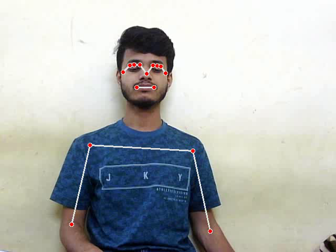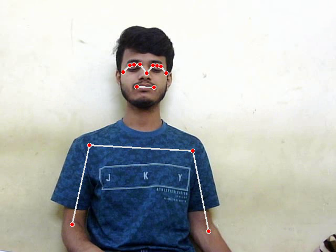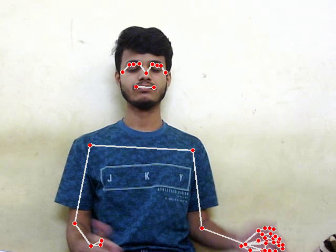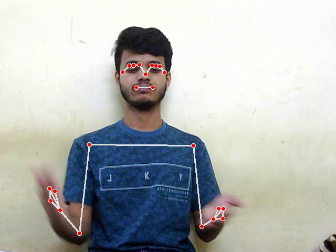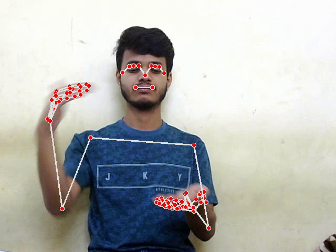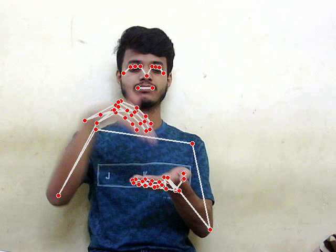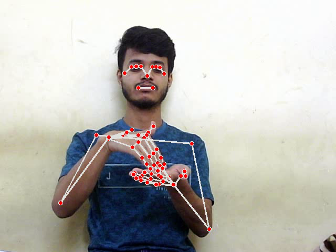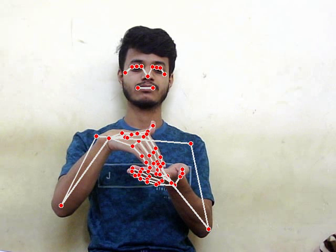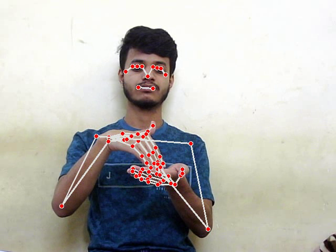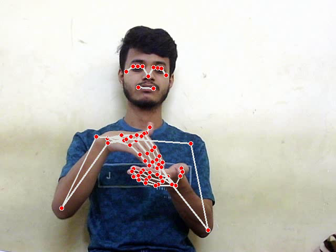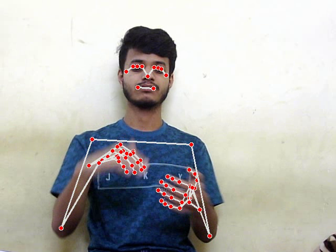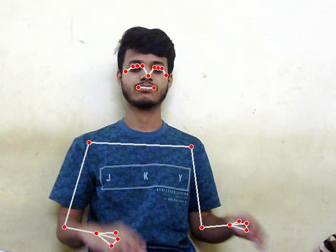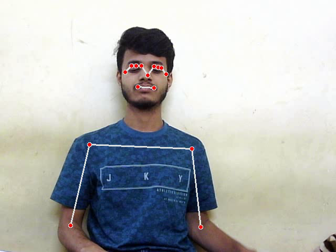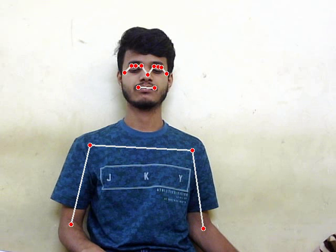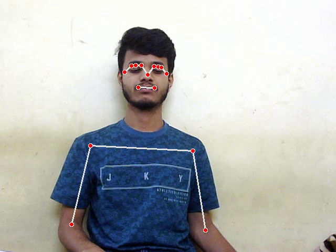again